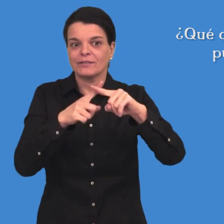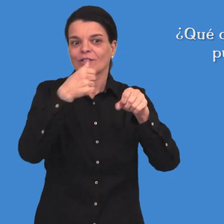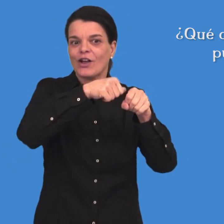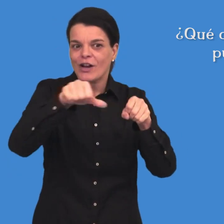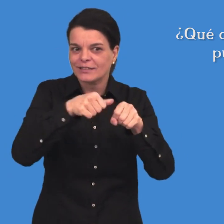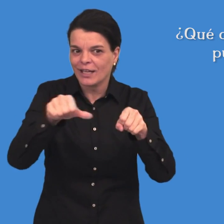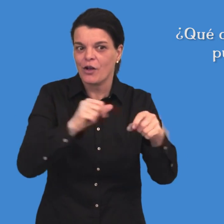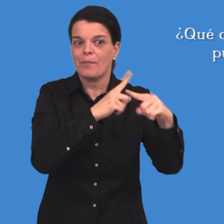colesterol